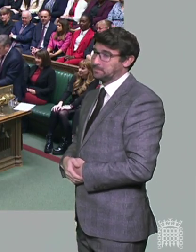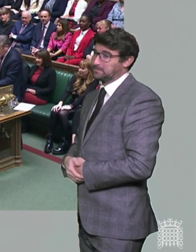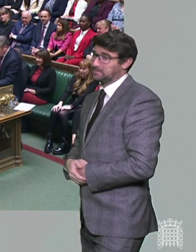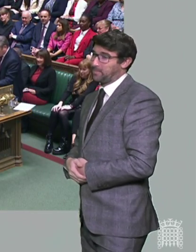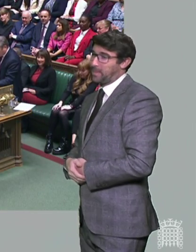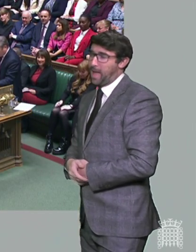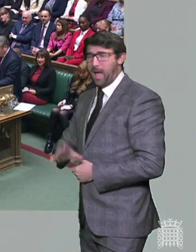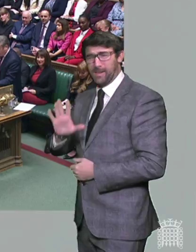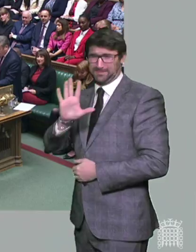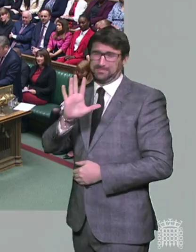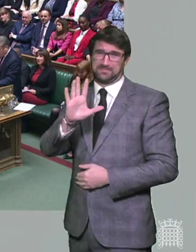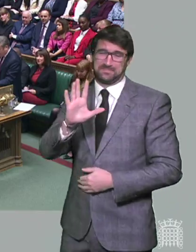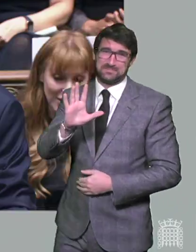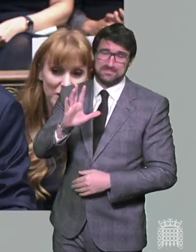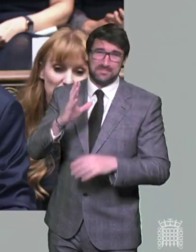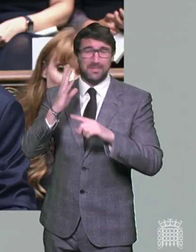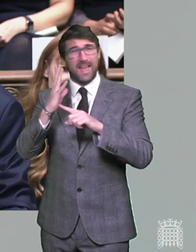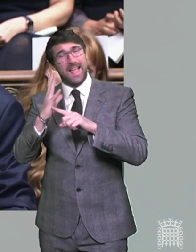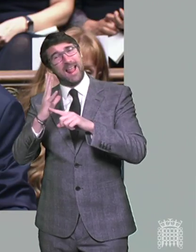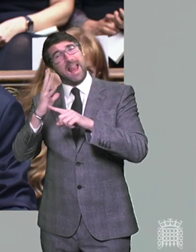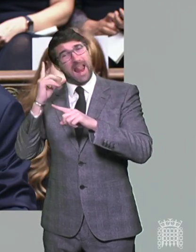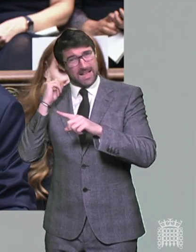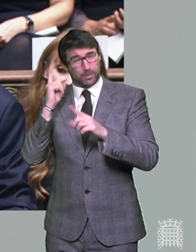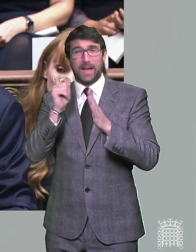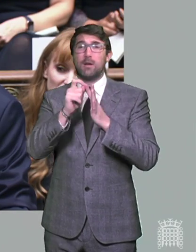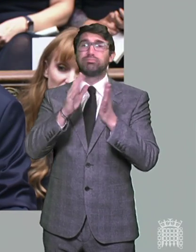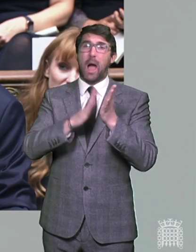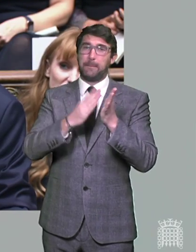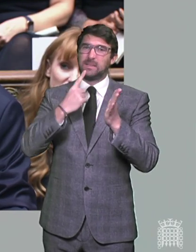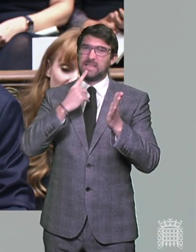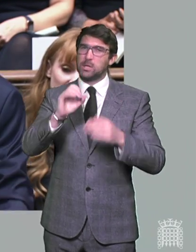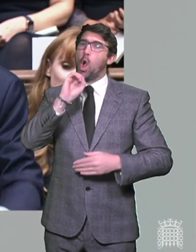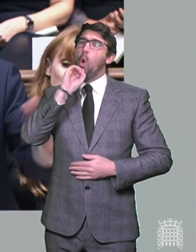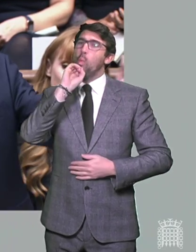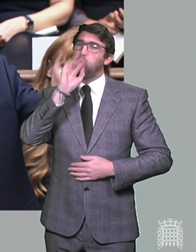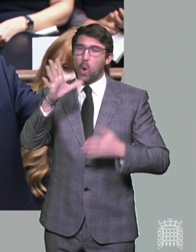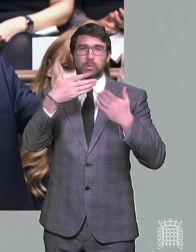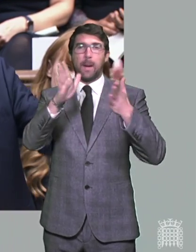Last week, the Prime Minister stood there and promised absolutely no spending reductions.